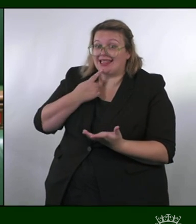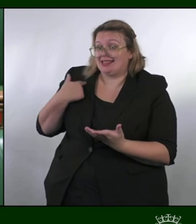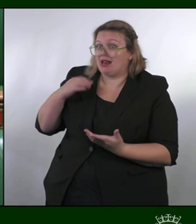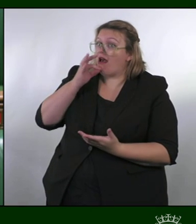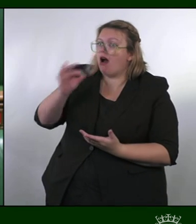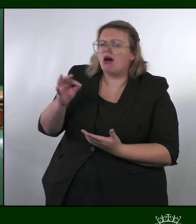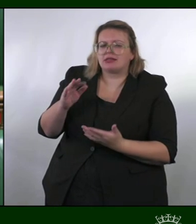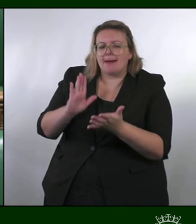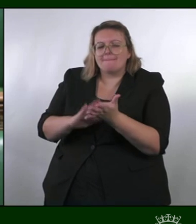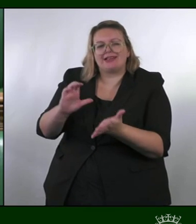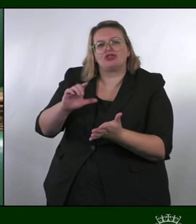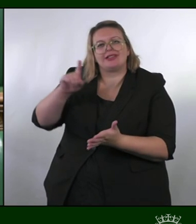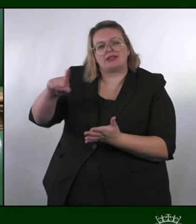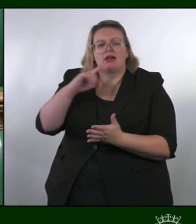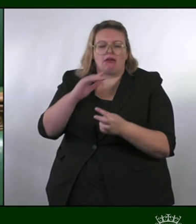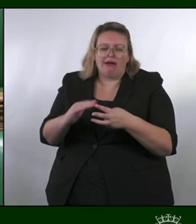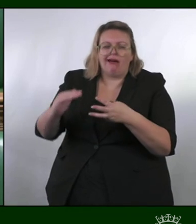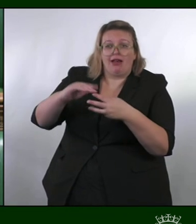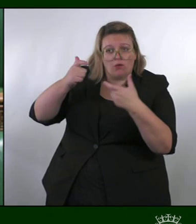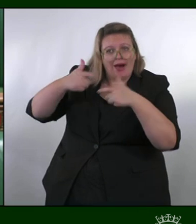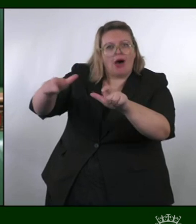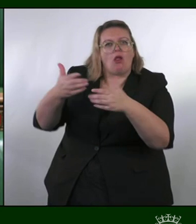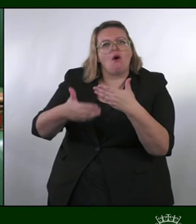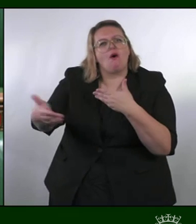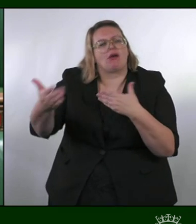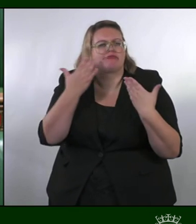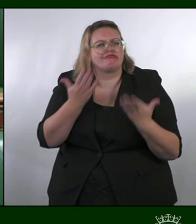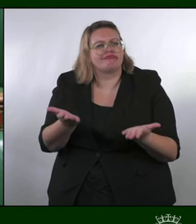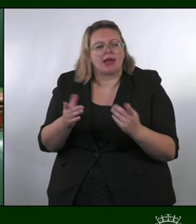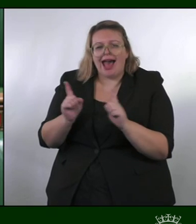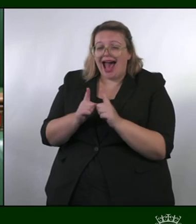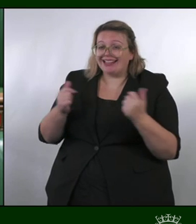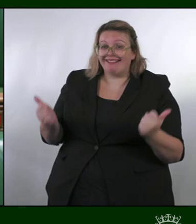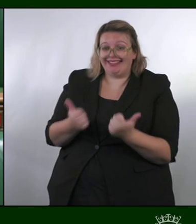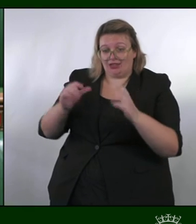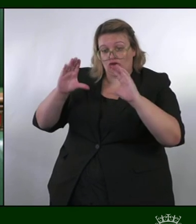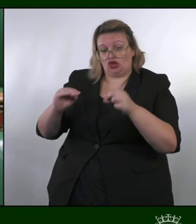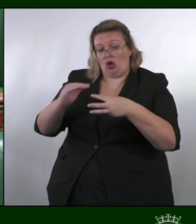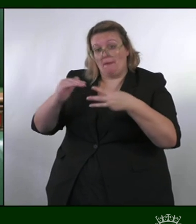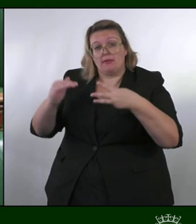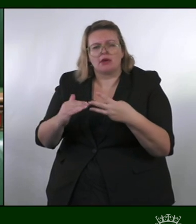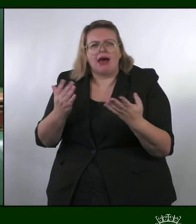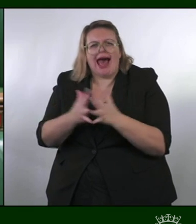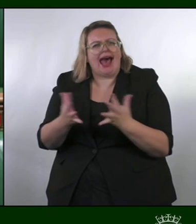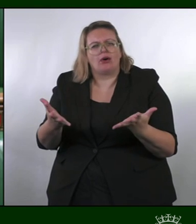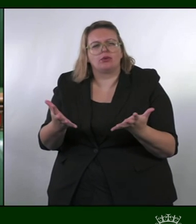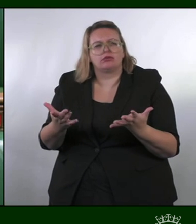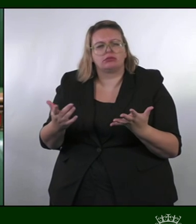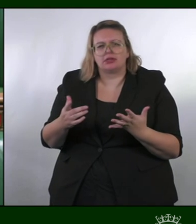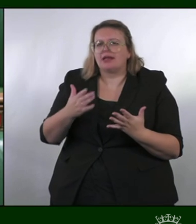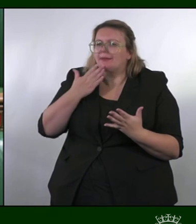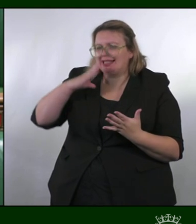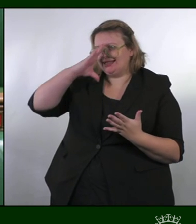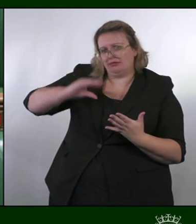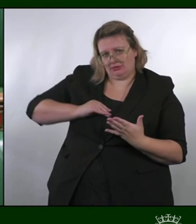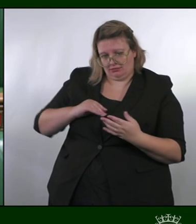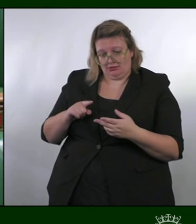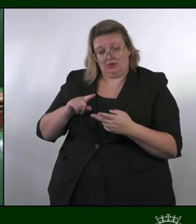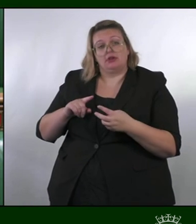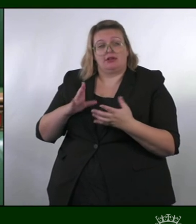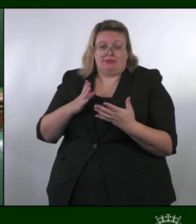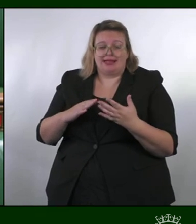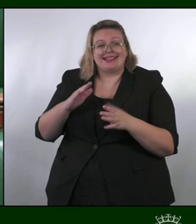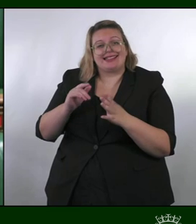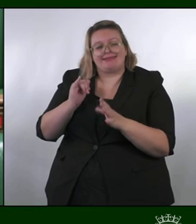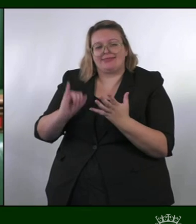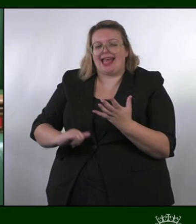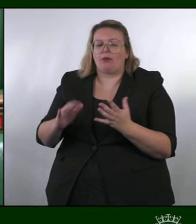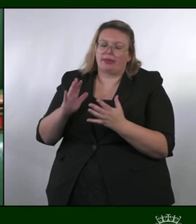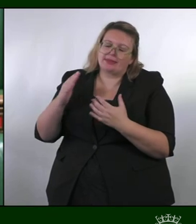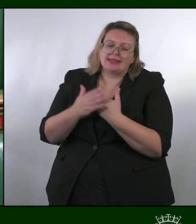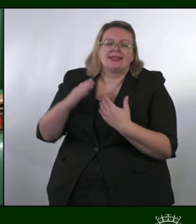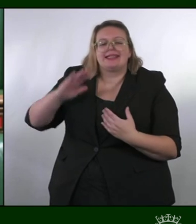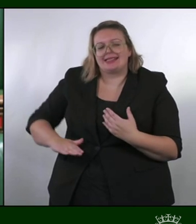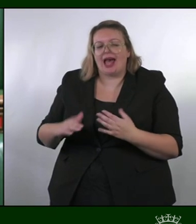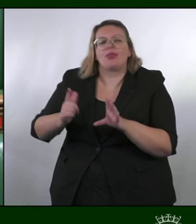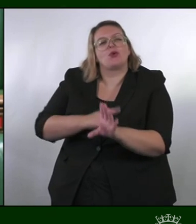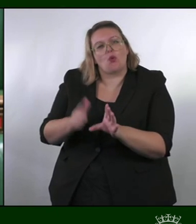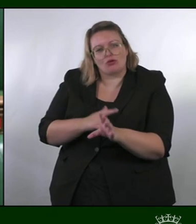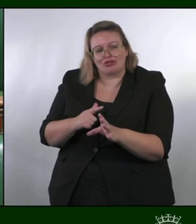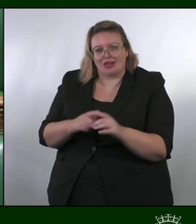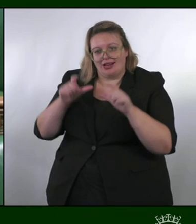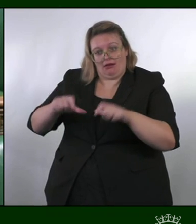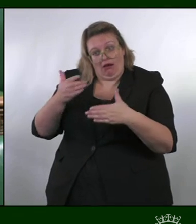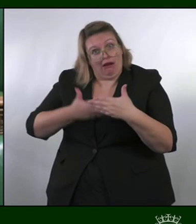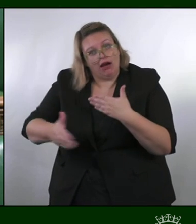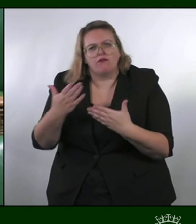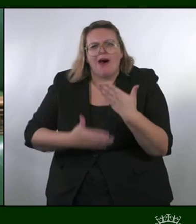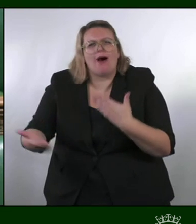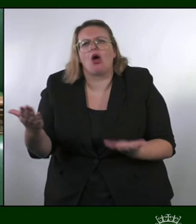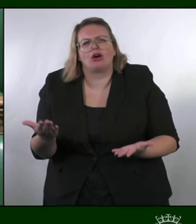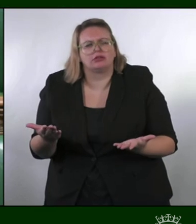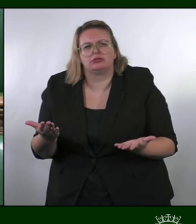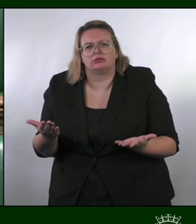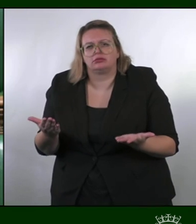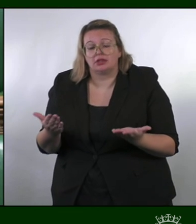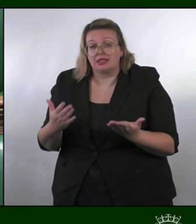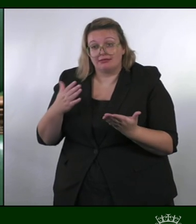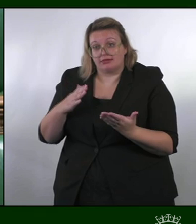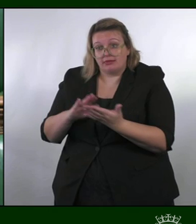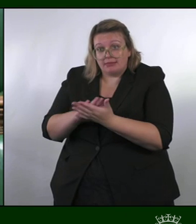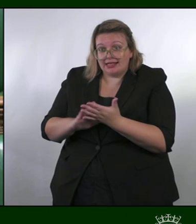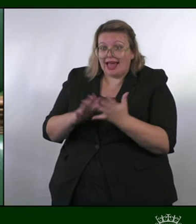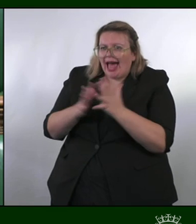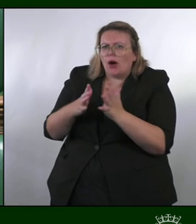On his broader point about the big picture of economic support, I would remind him that this Government and the Chancellor have provided an unprecedented package of economic support over recent months to businesses and individuals.